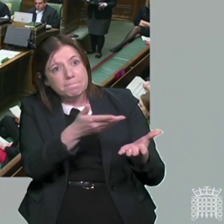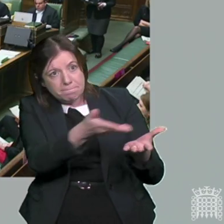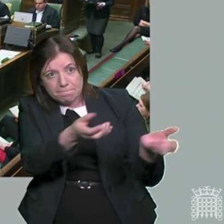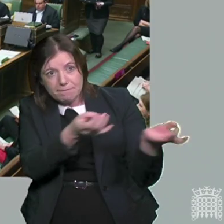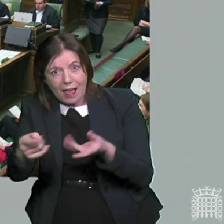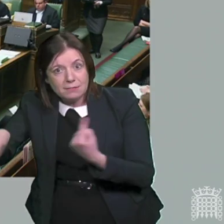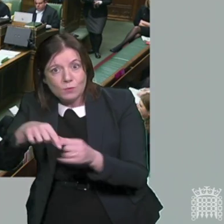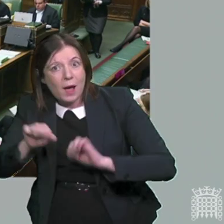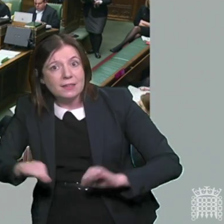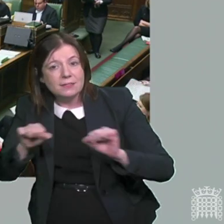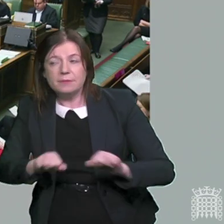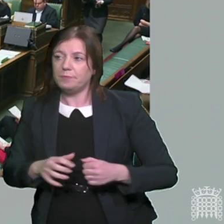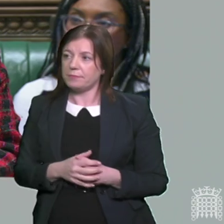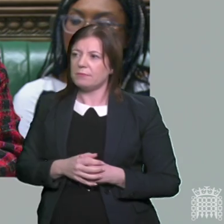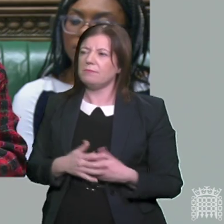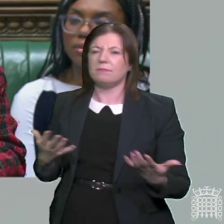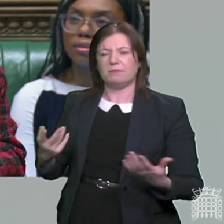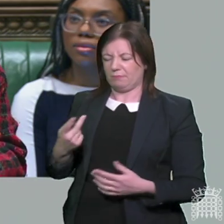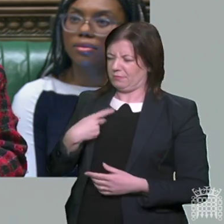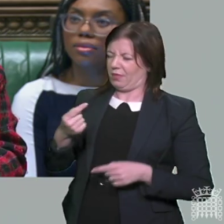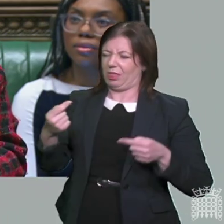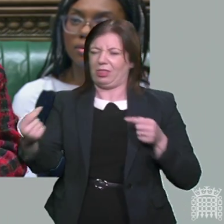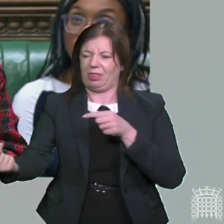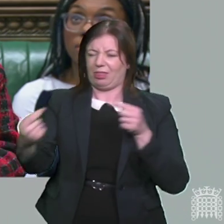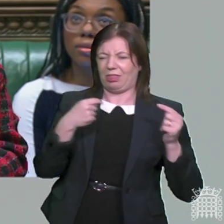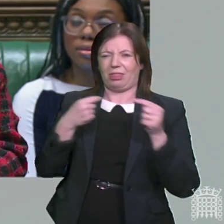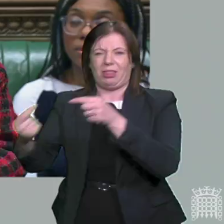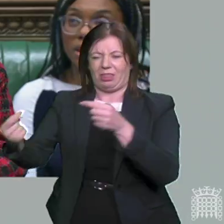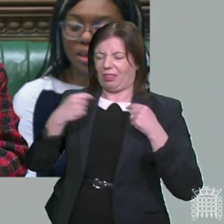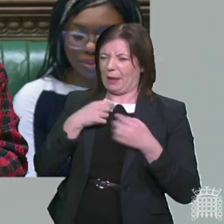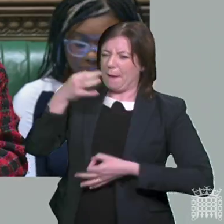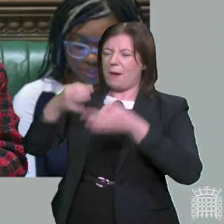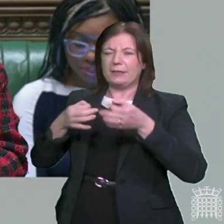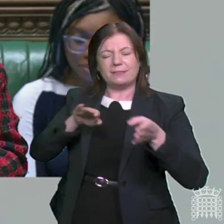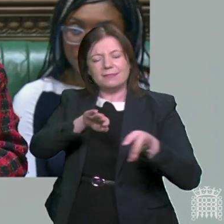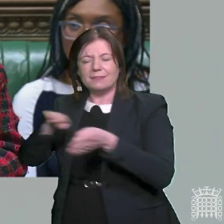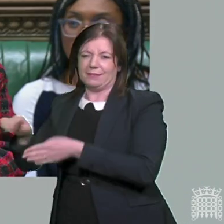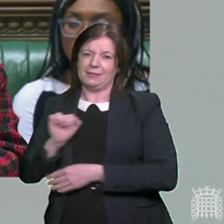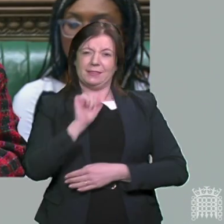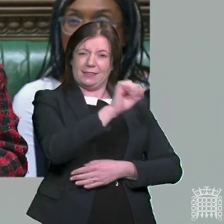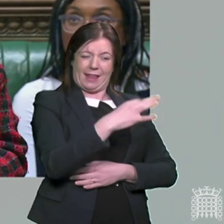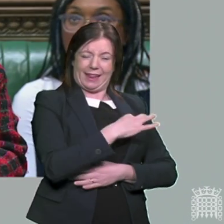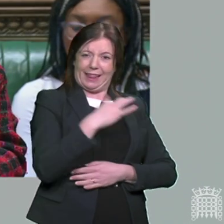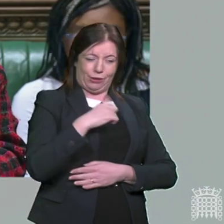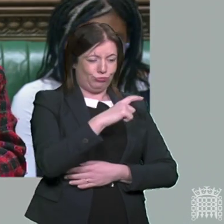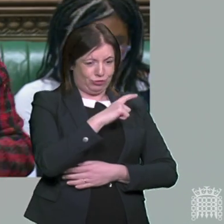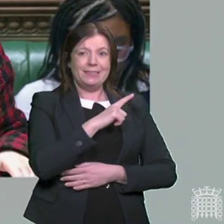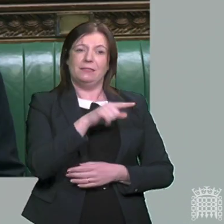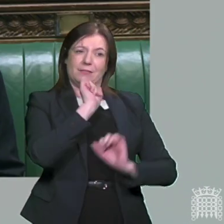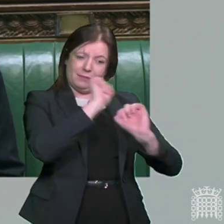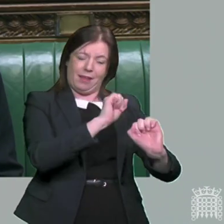Isn’t it sad that this is turning into a political football, when there are clinical reasons why backlogs have accumulated over the two years?